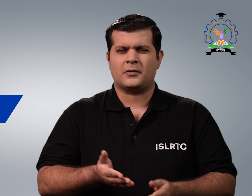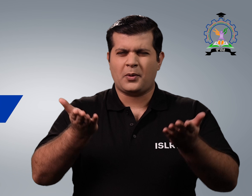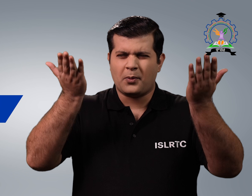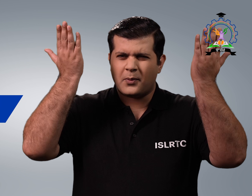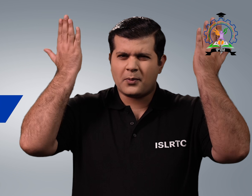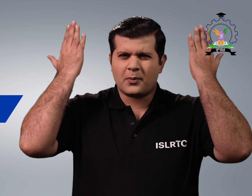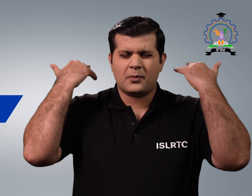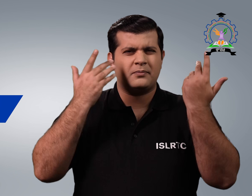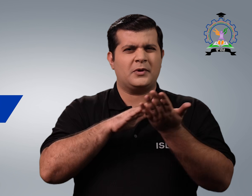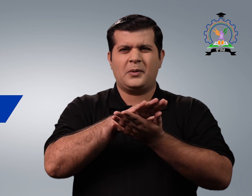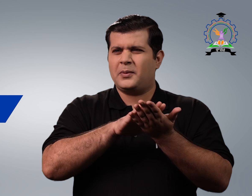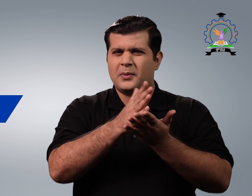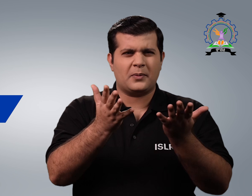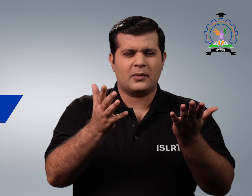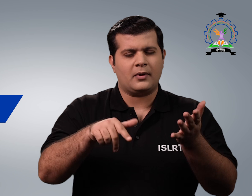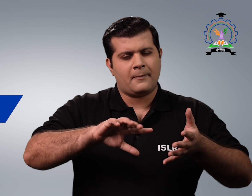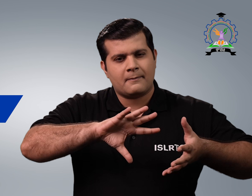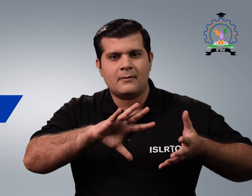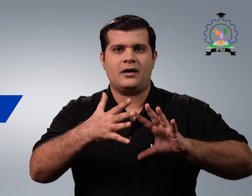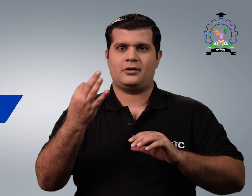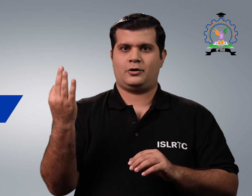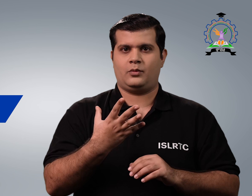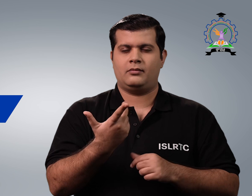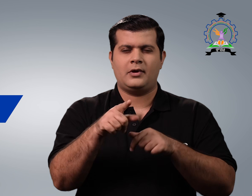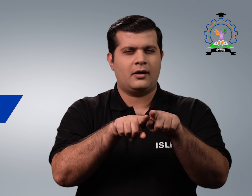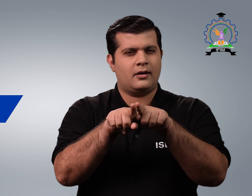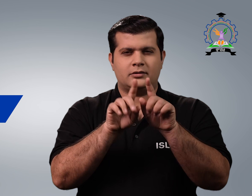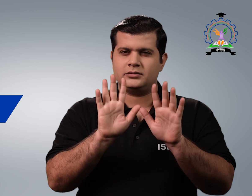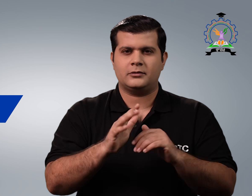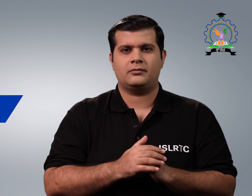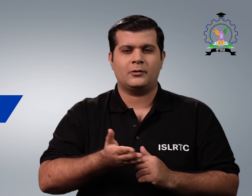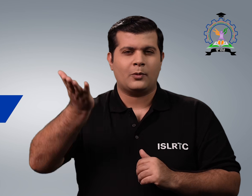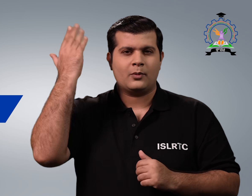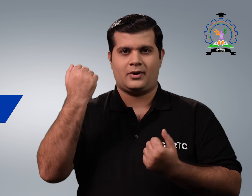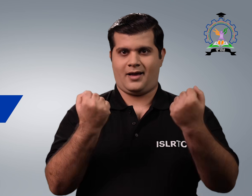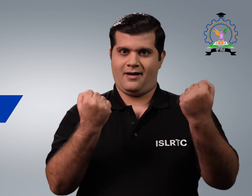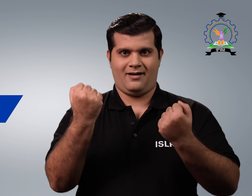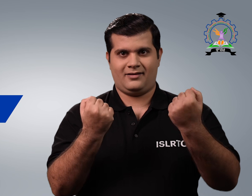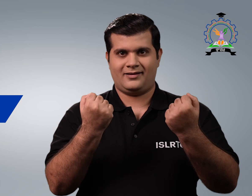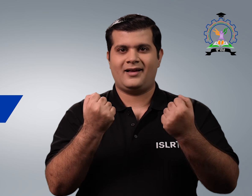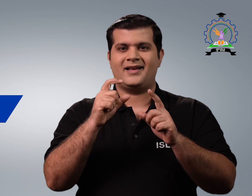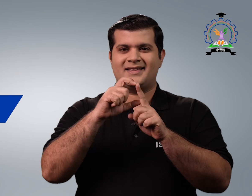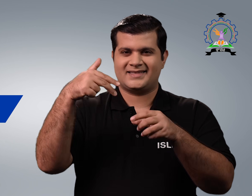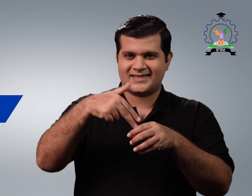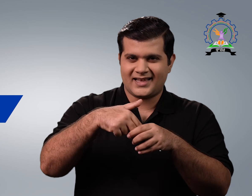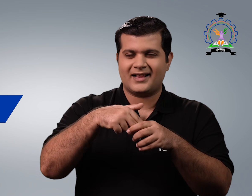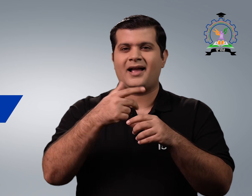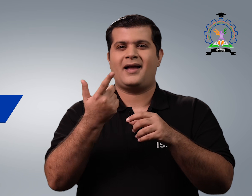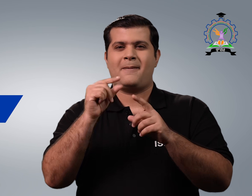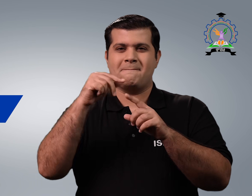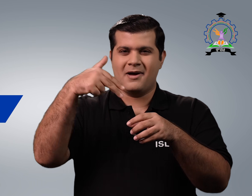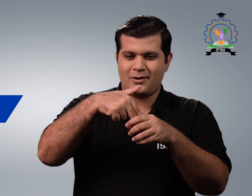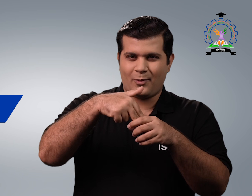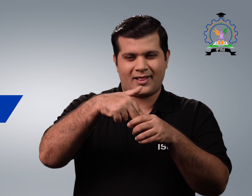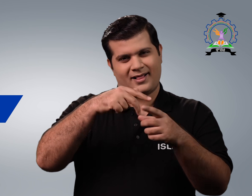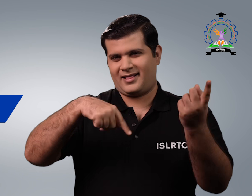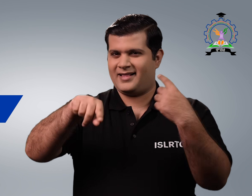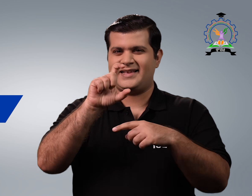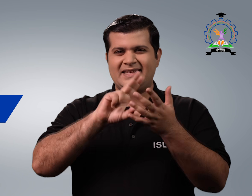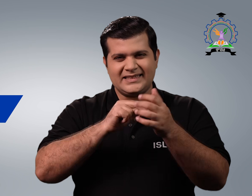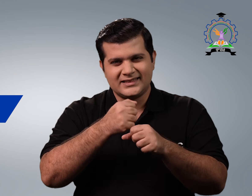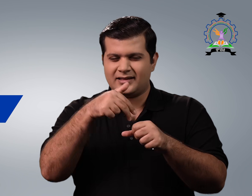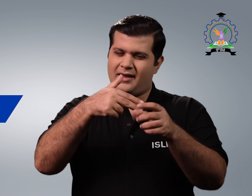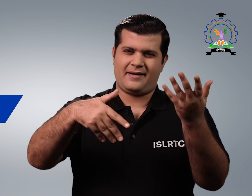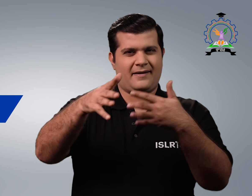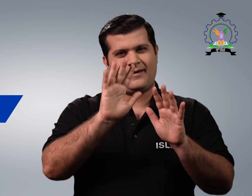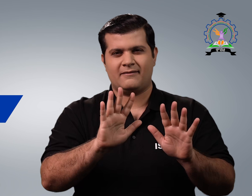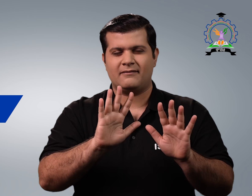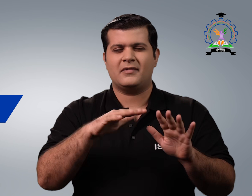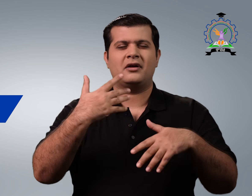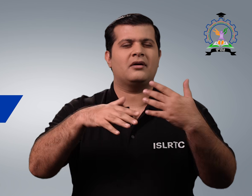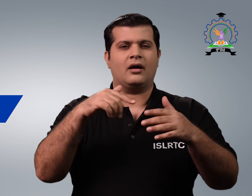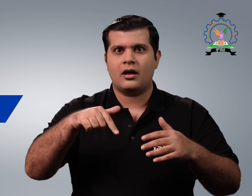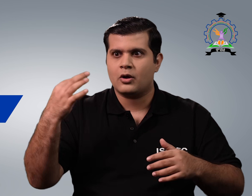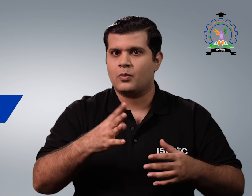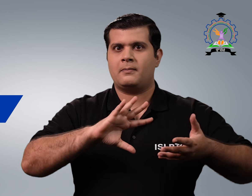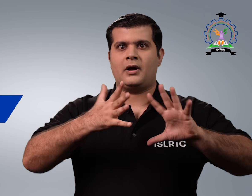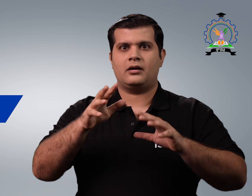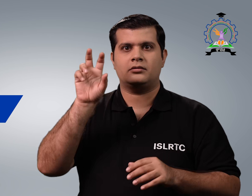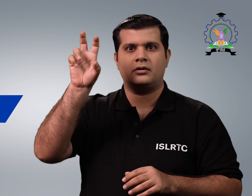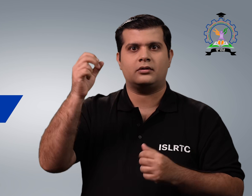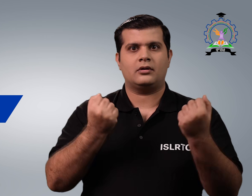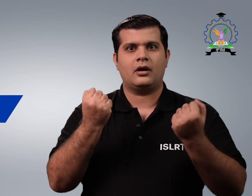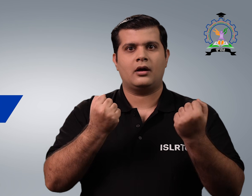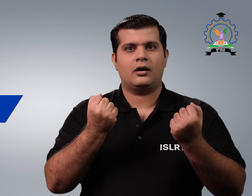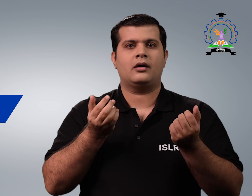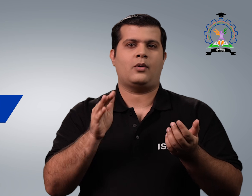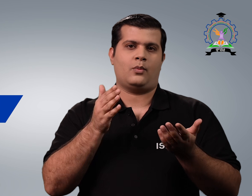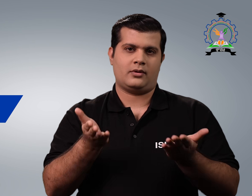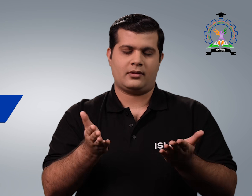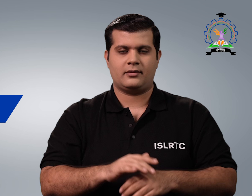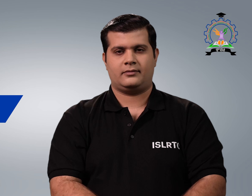The act of creating something new. For Example- Earlier only diesel, petrol, and CNG cars were used, now companies have created electric cars.